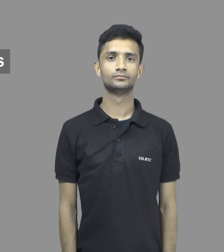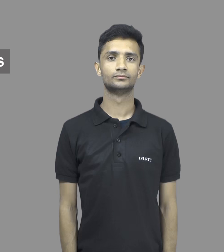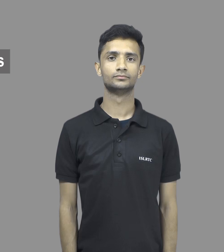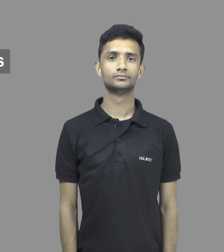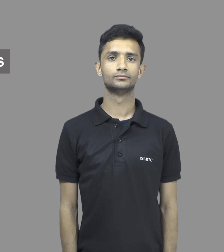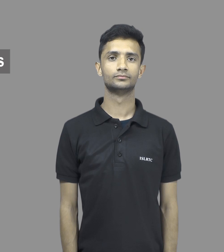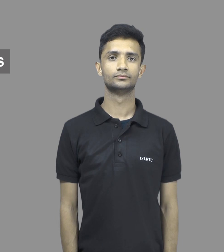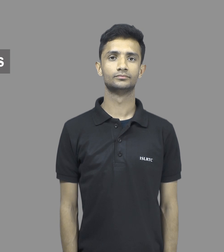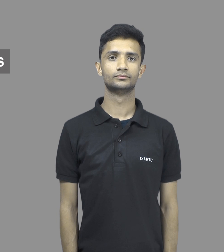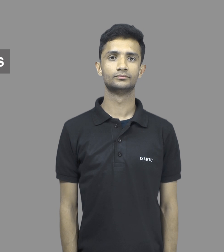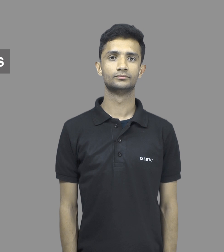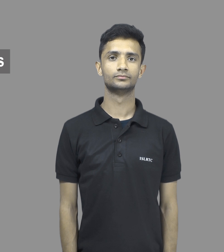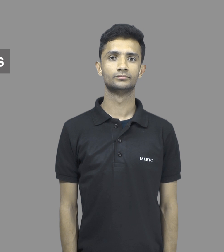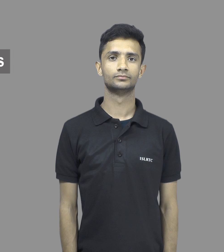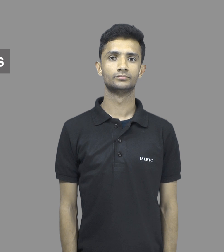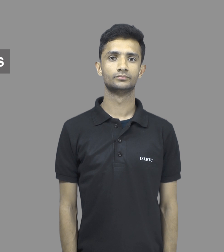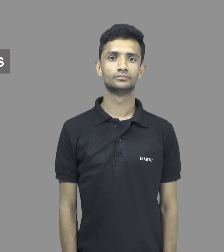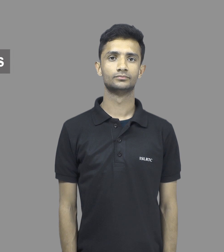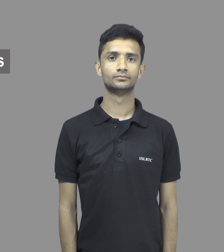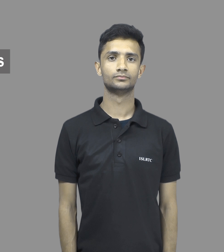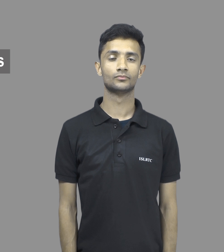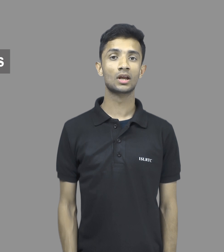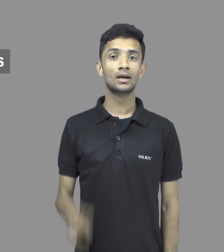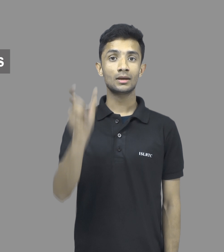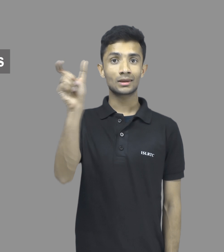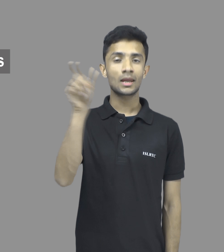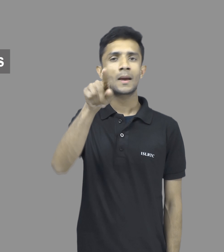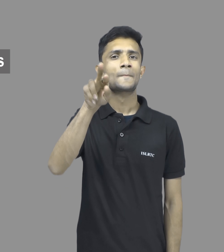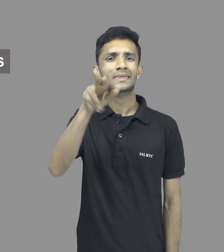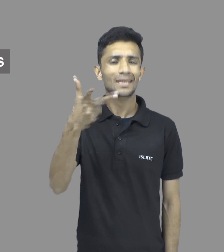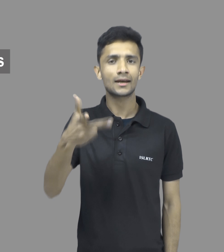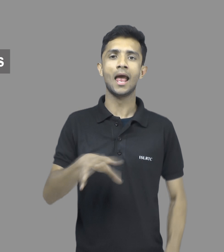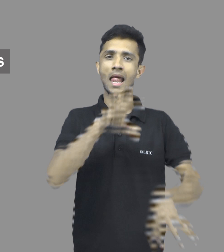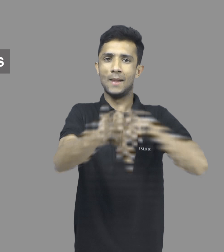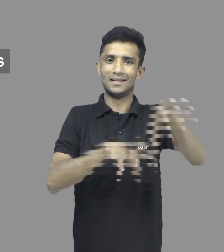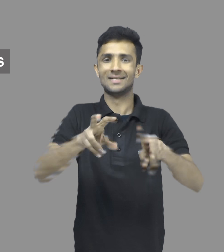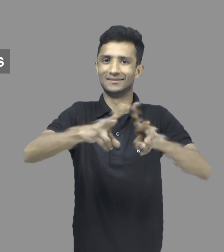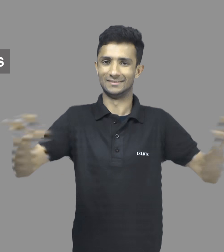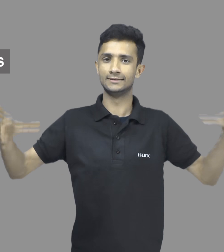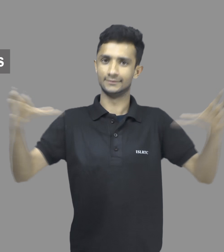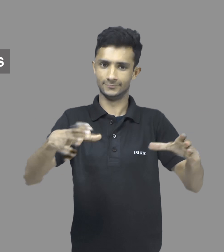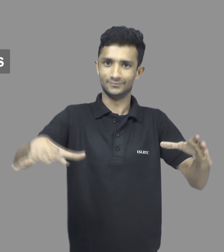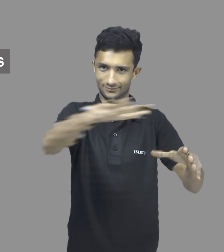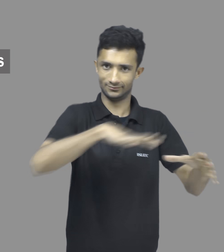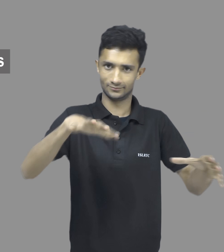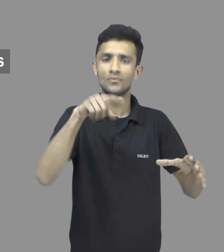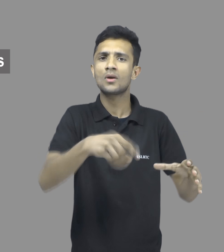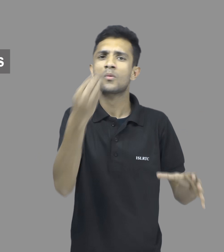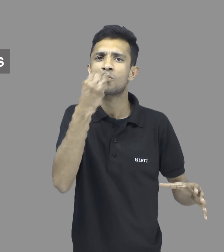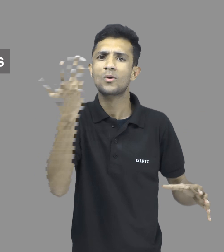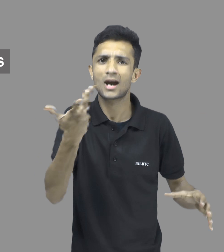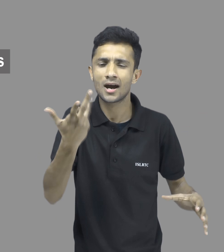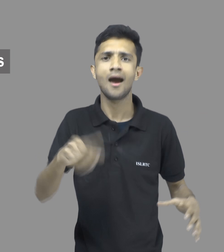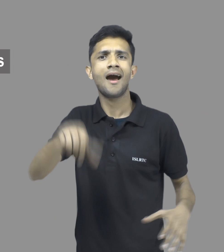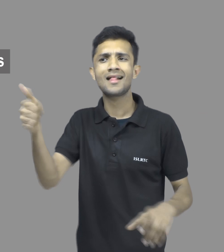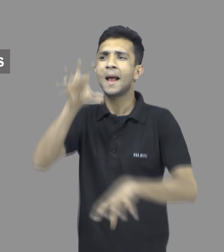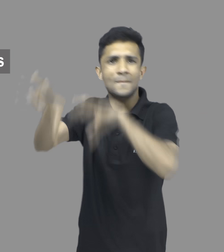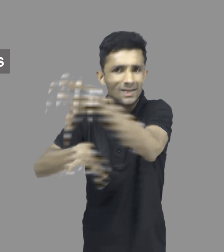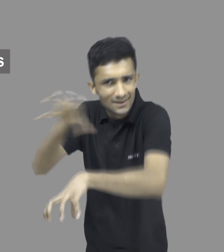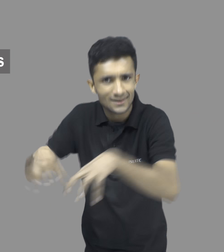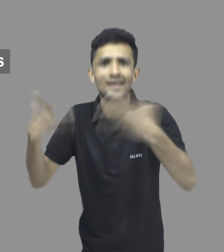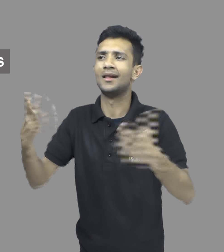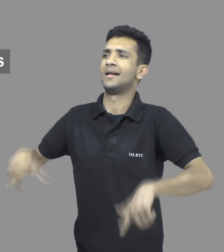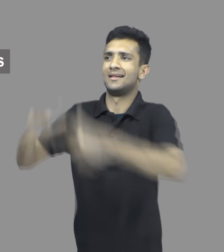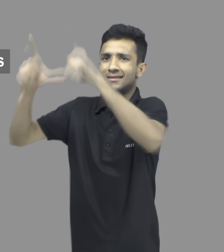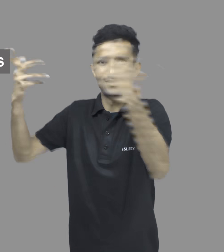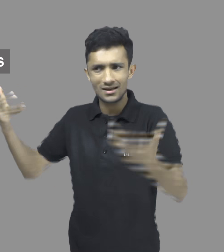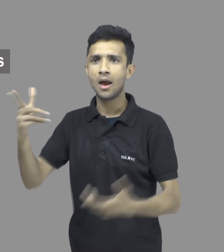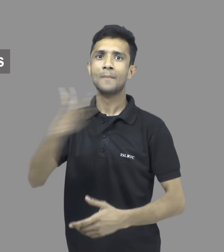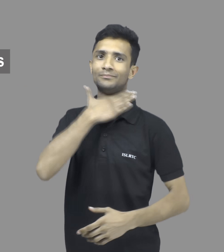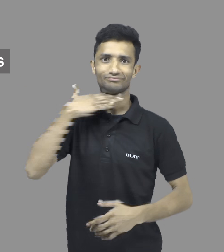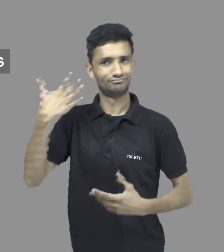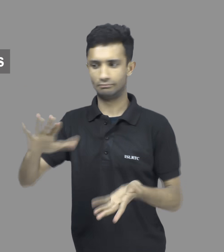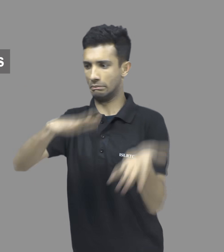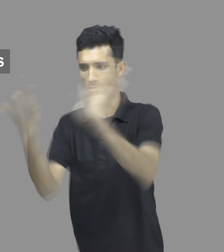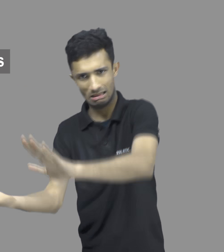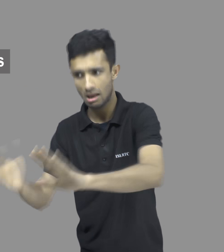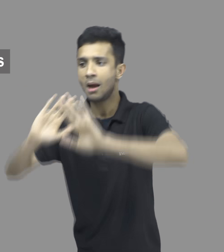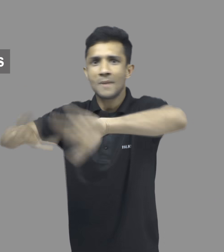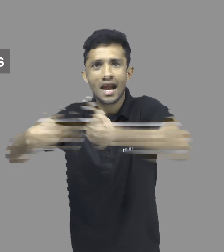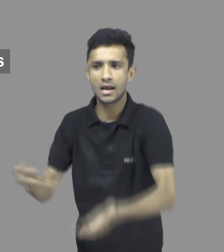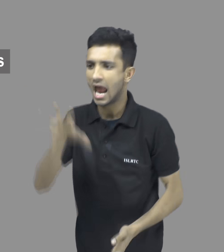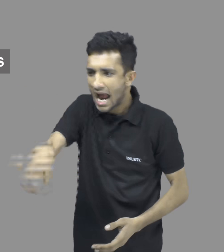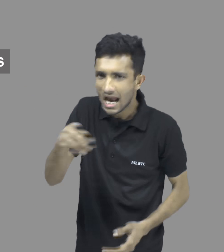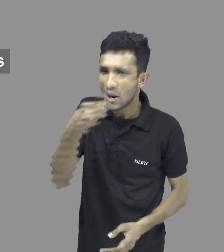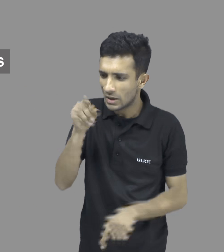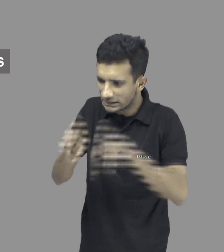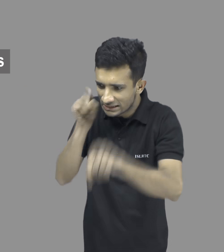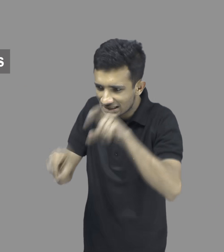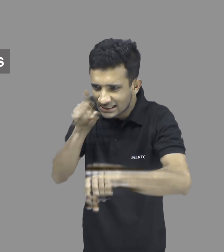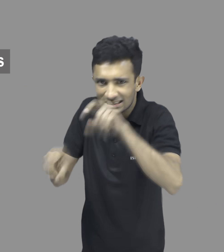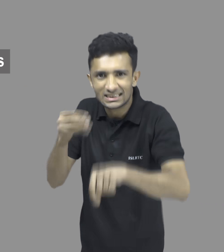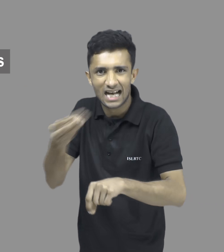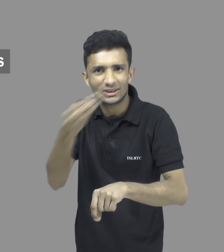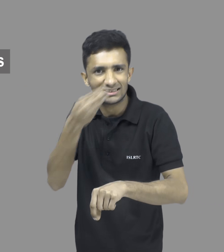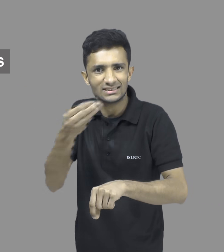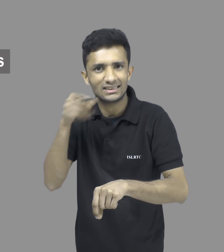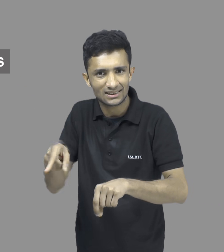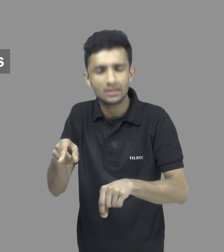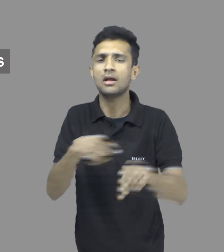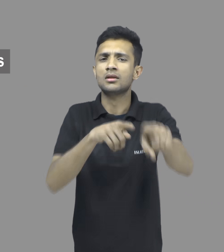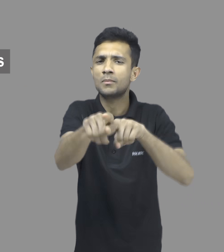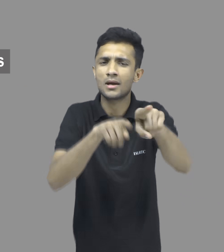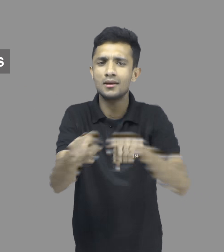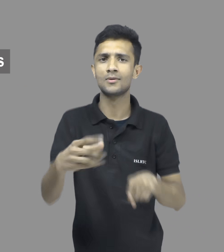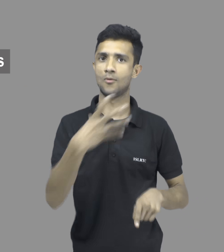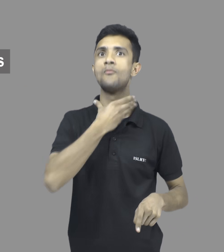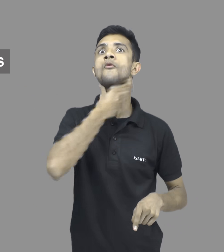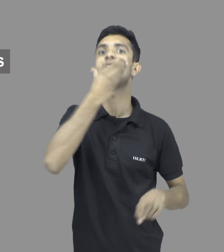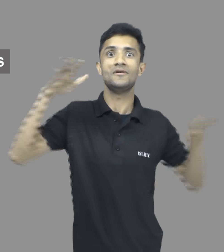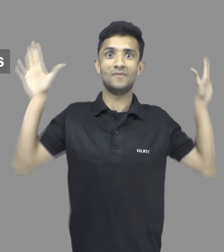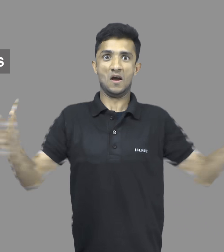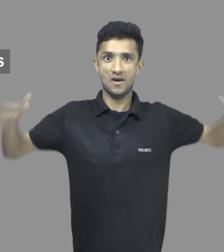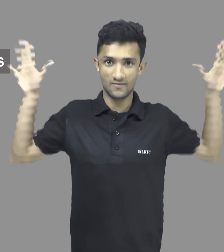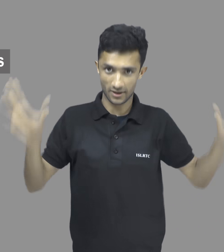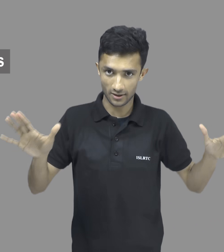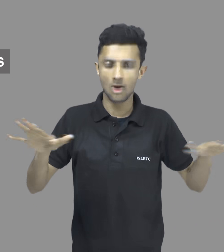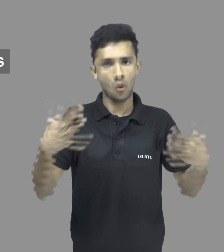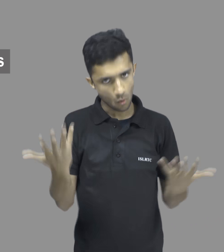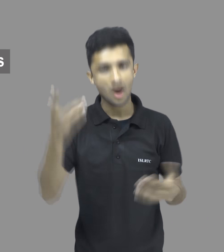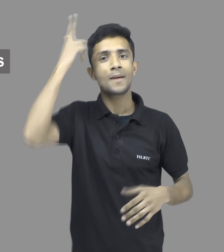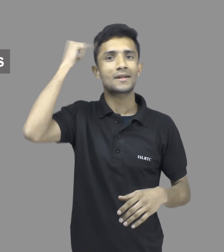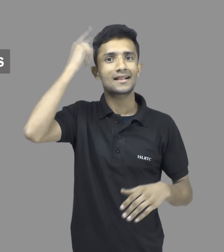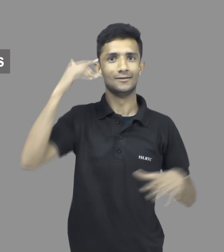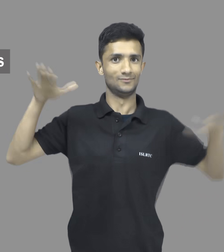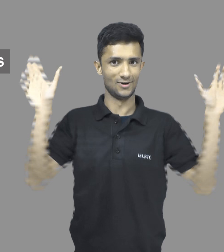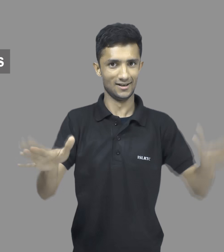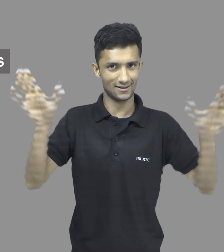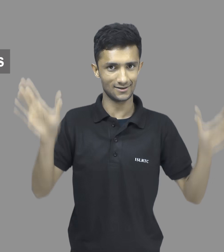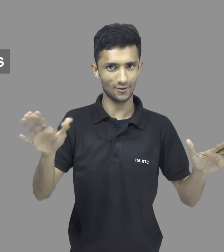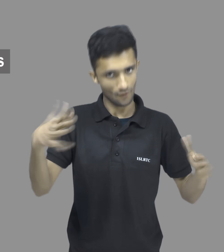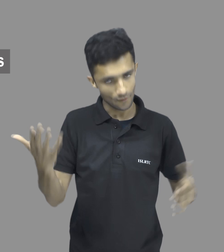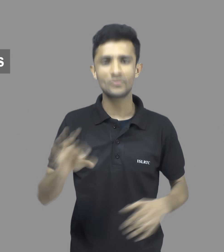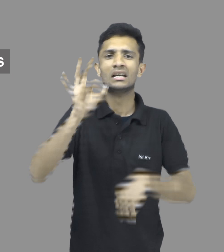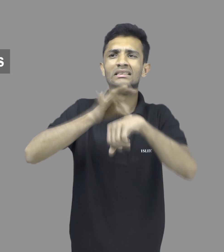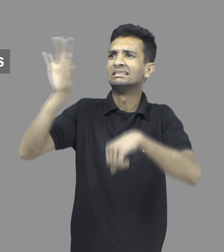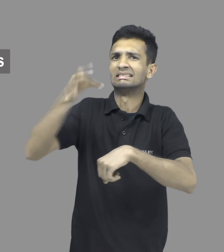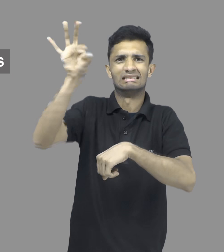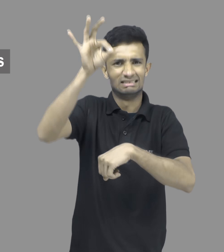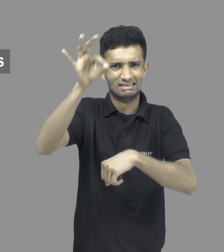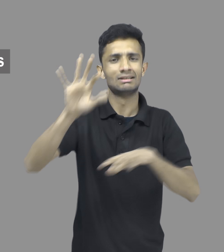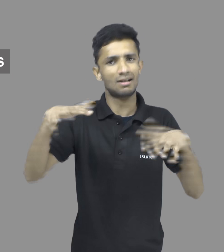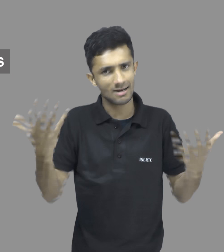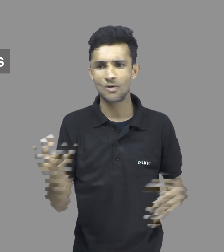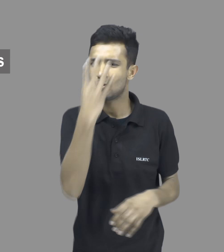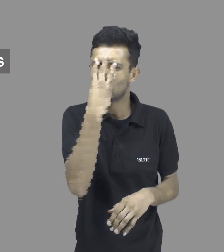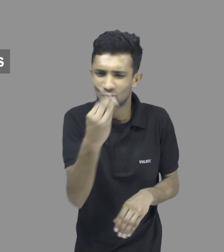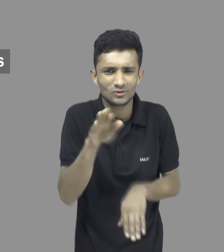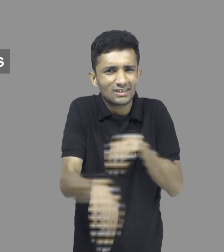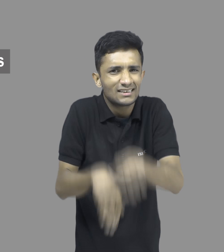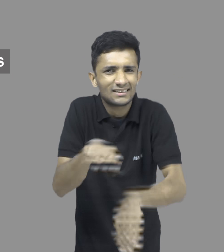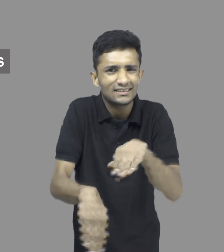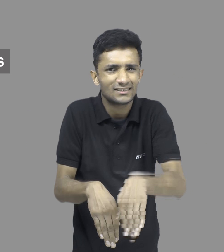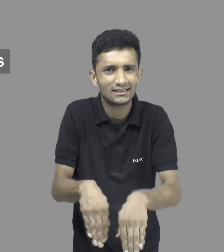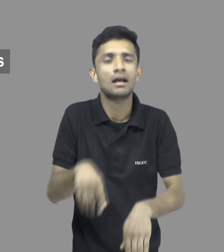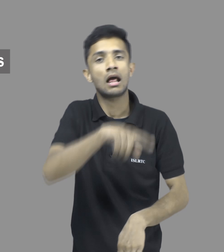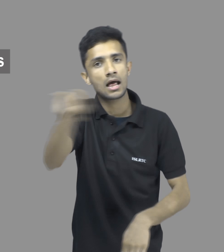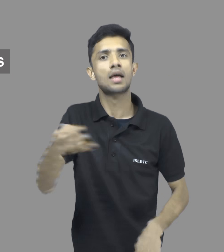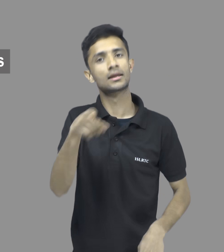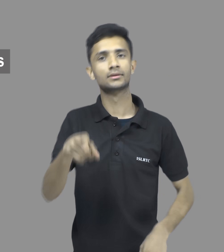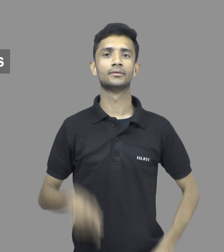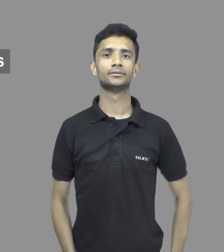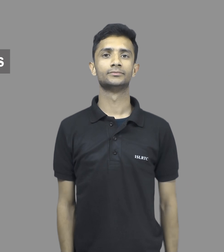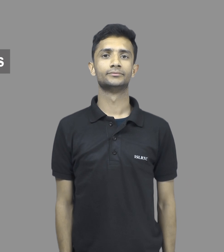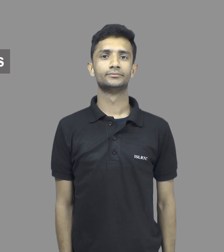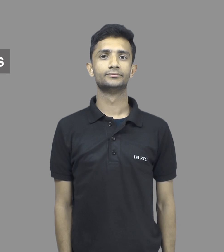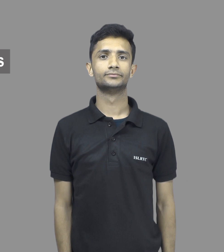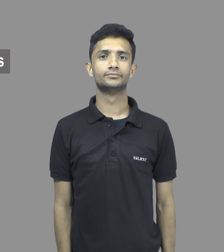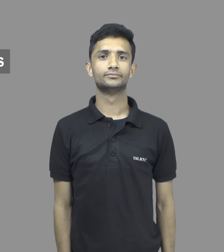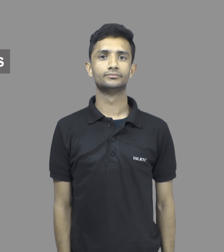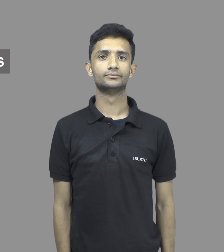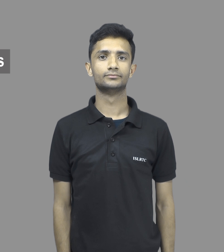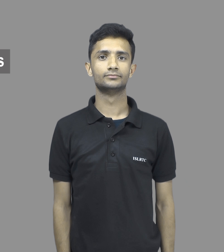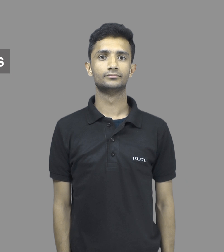Scavengers